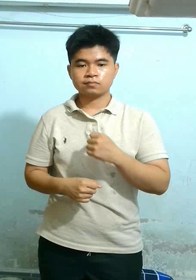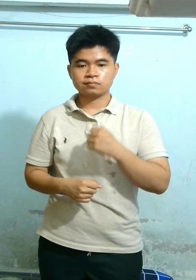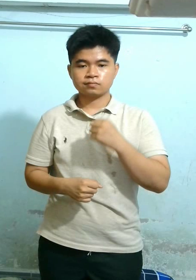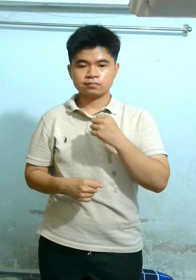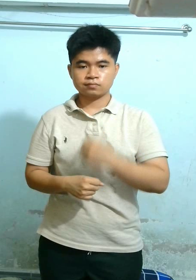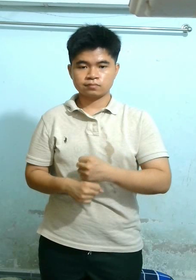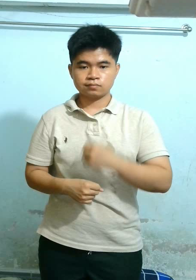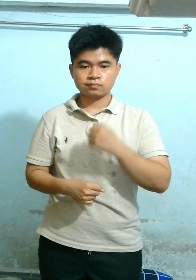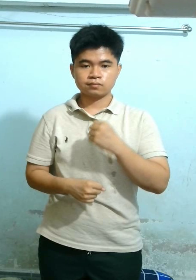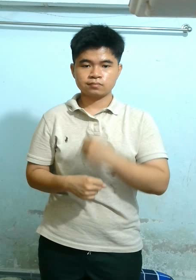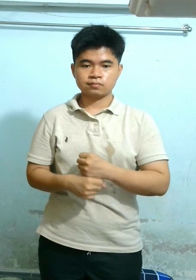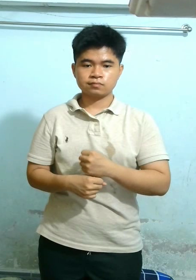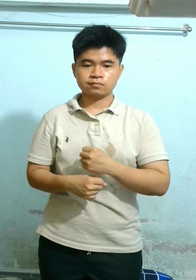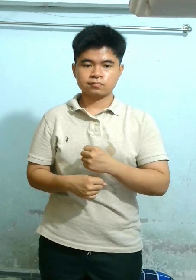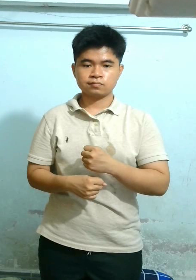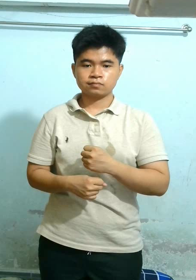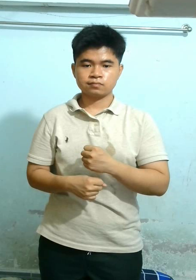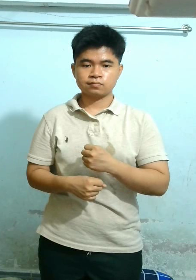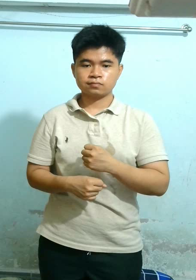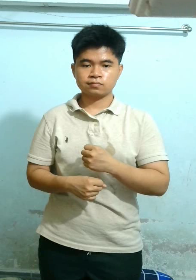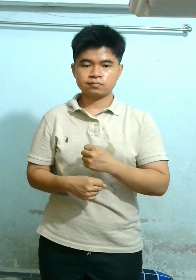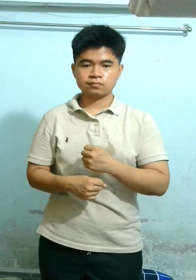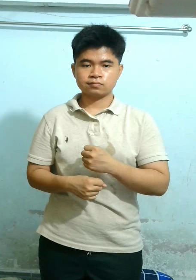cong viec